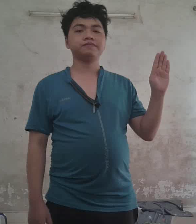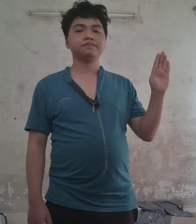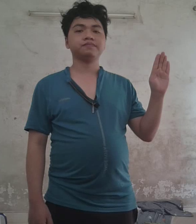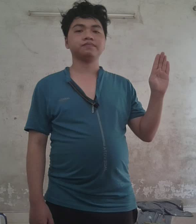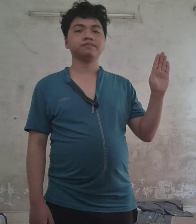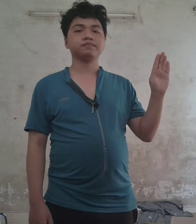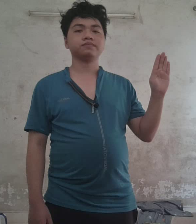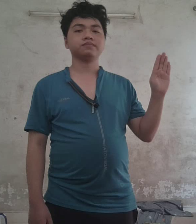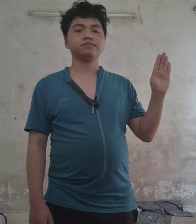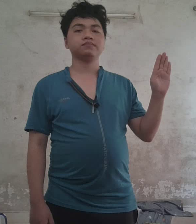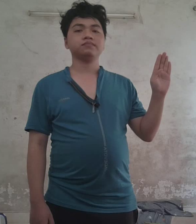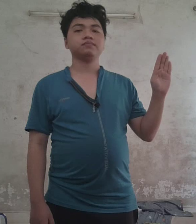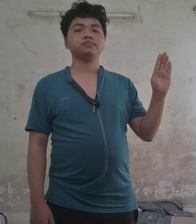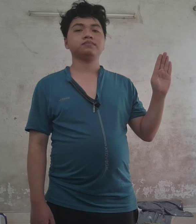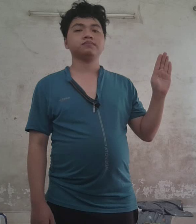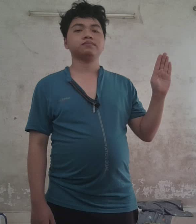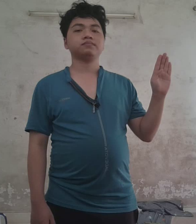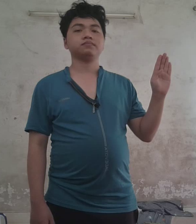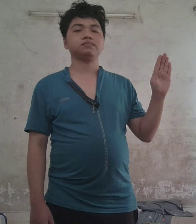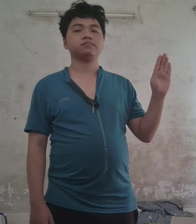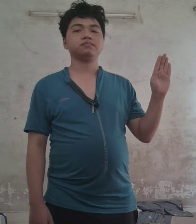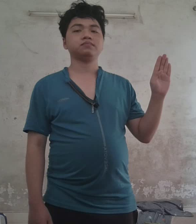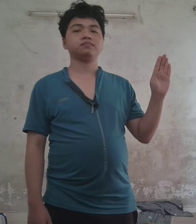b